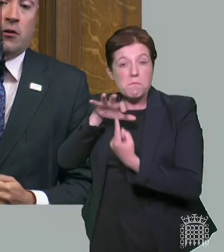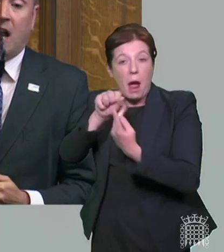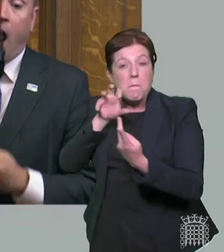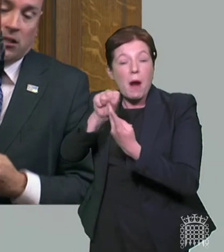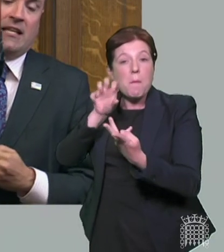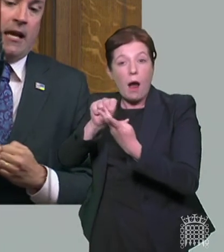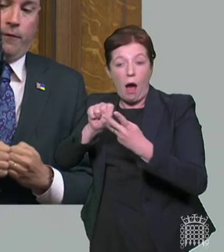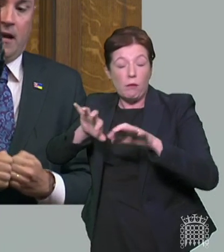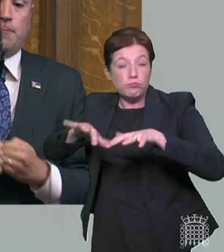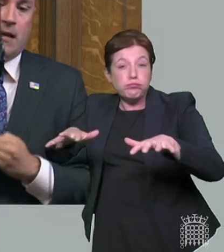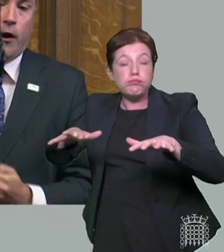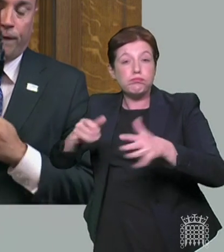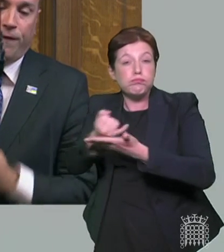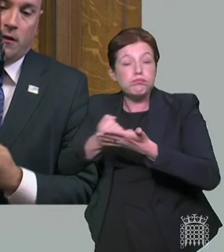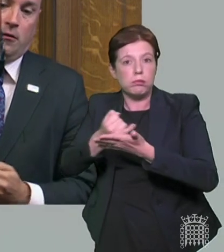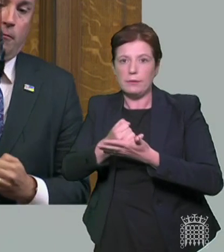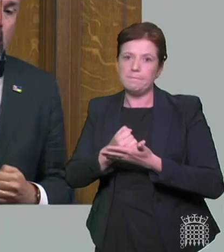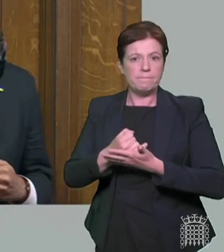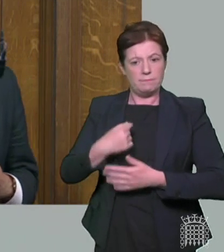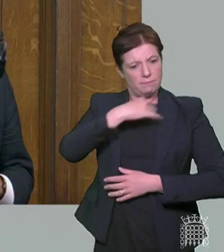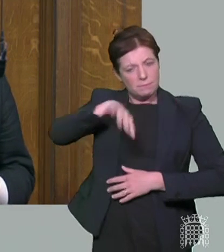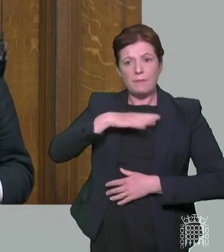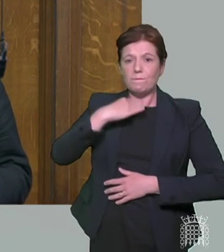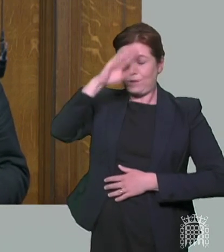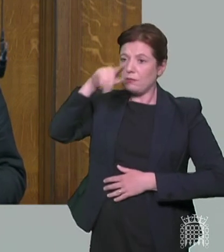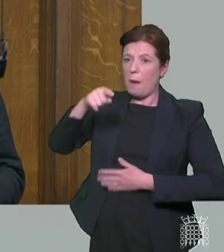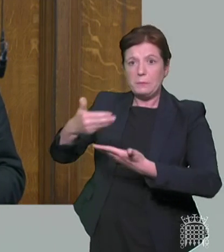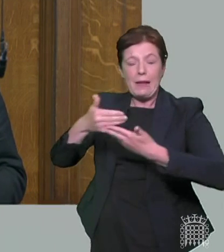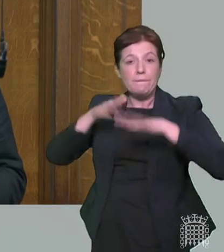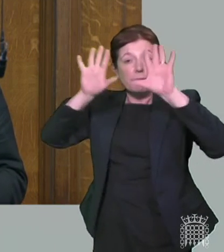My constituents are utterly sick of it, and it has been going on for far too long, Prime Minister.